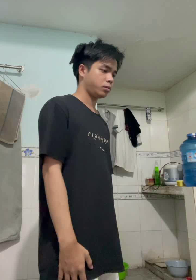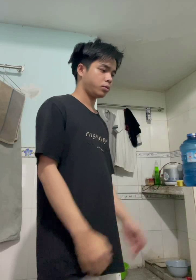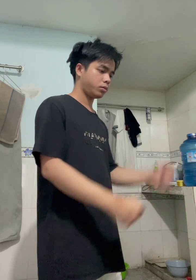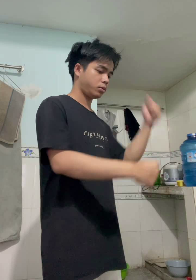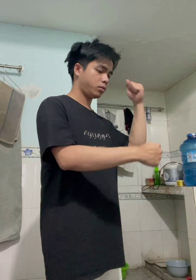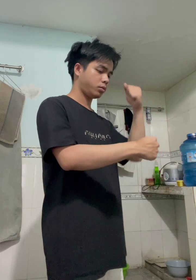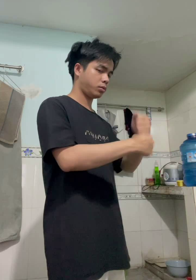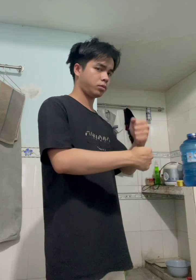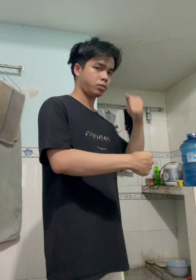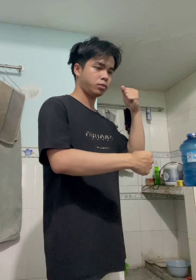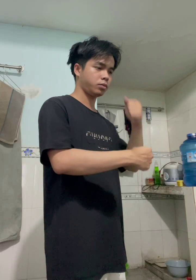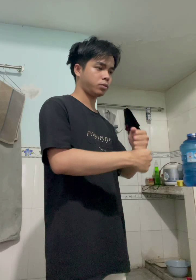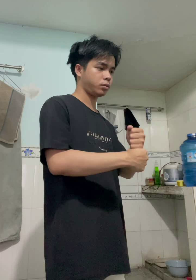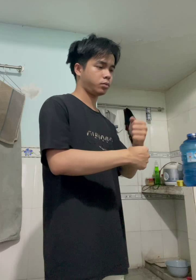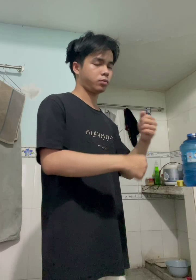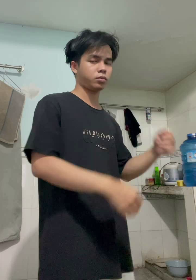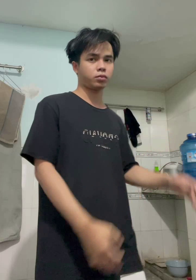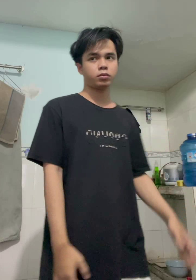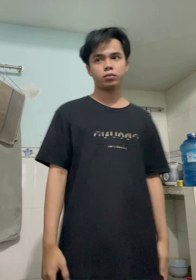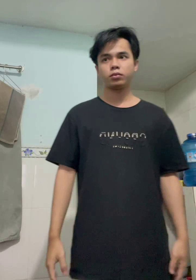cong viec